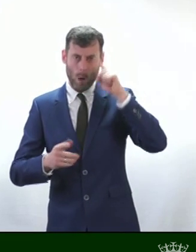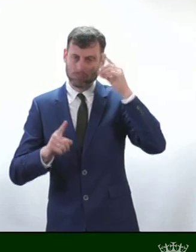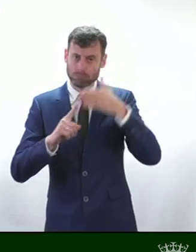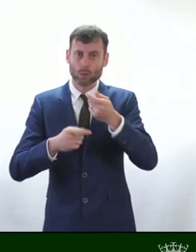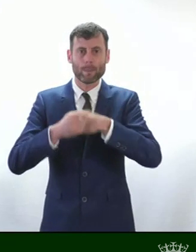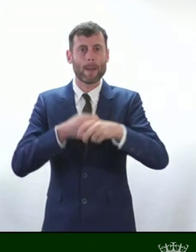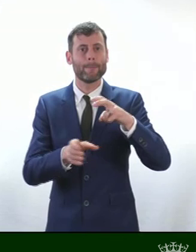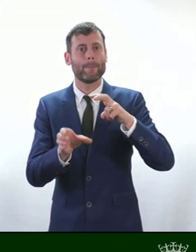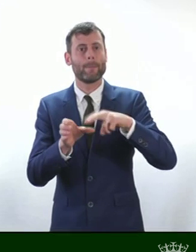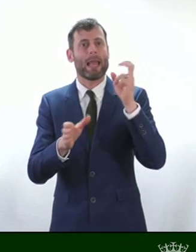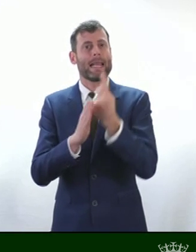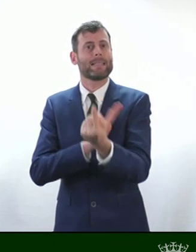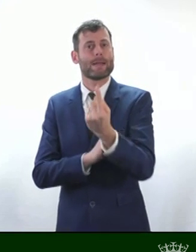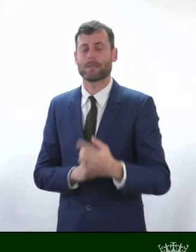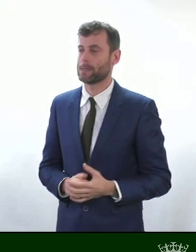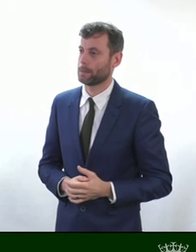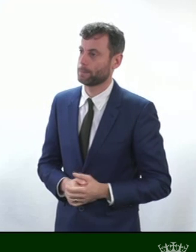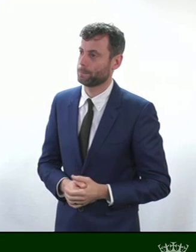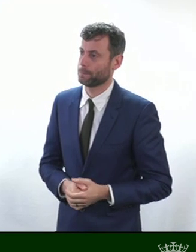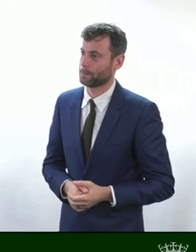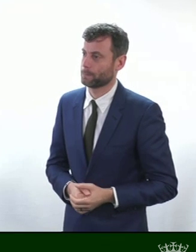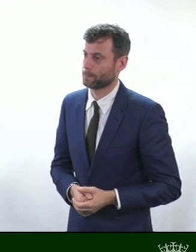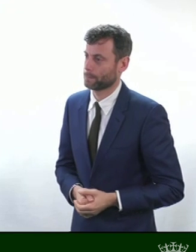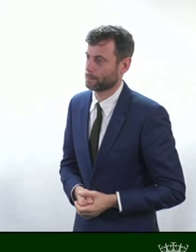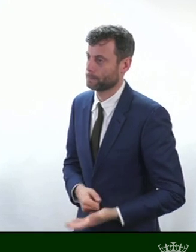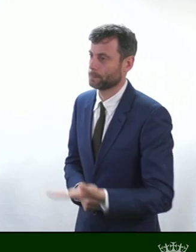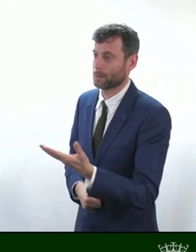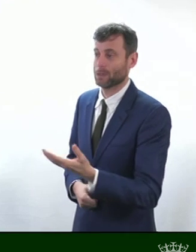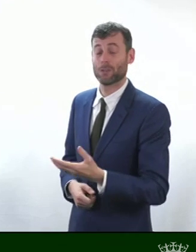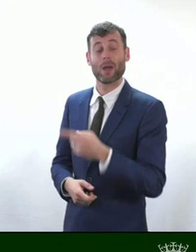I am delighted to accept the thanks of the hon.